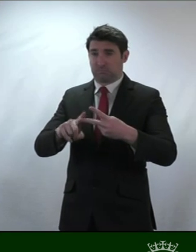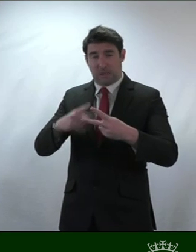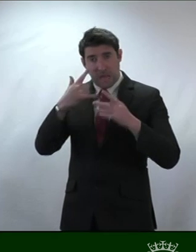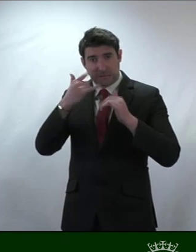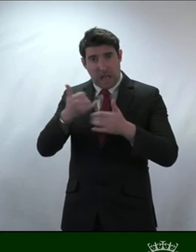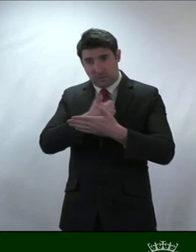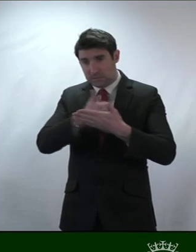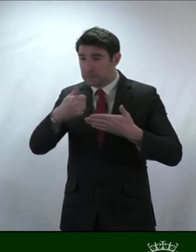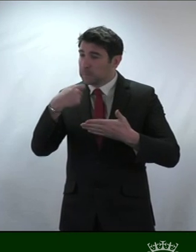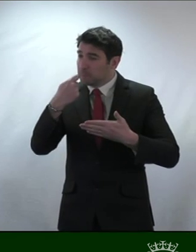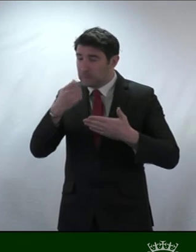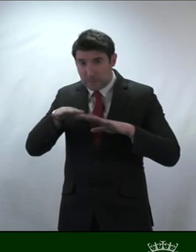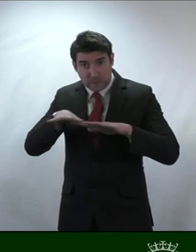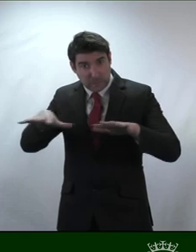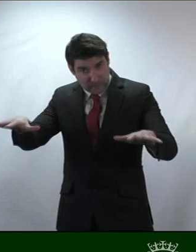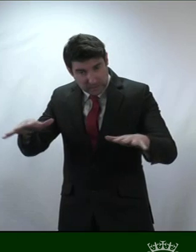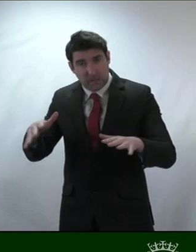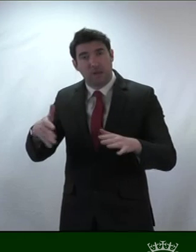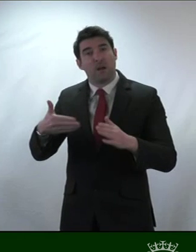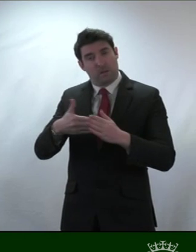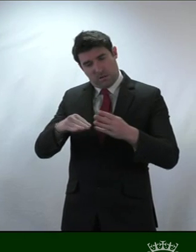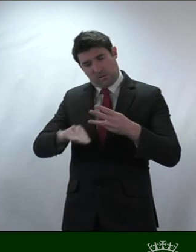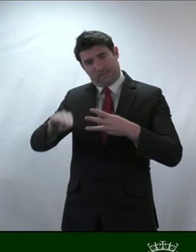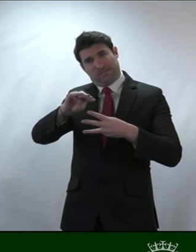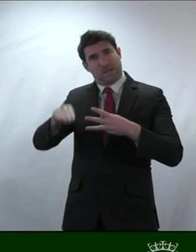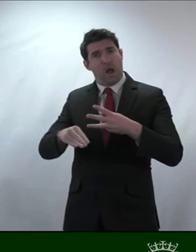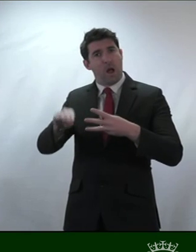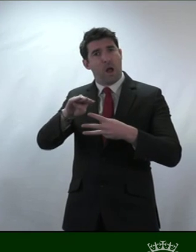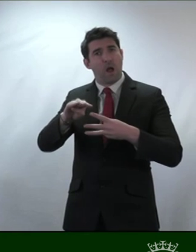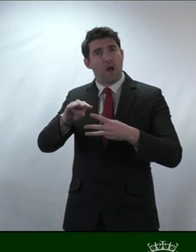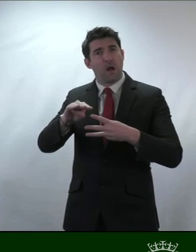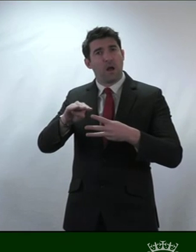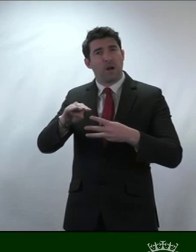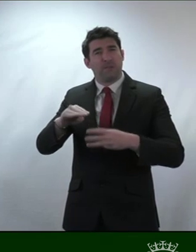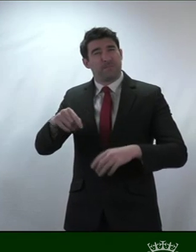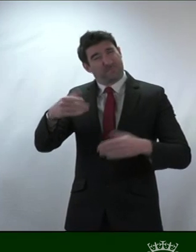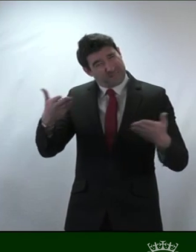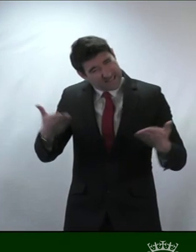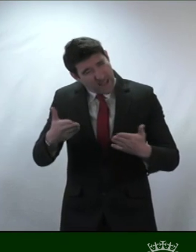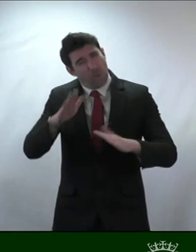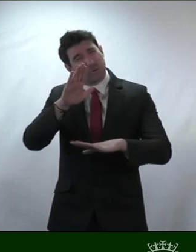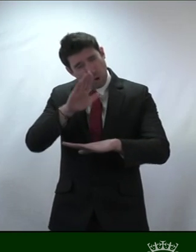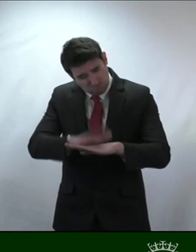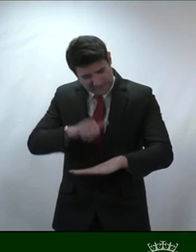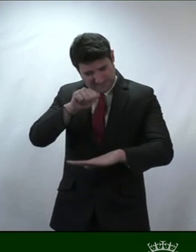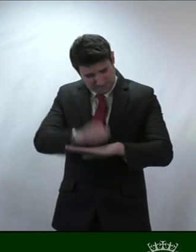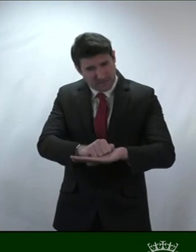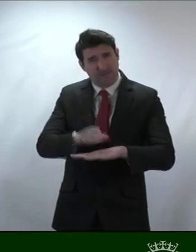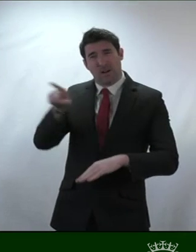I think that what people would like to hear in this season of good will to all men is a little bit of support from the right hon.